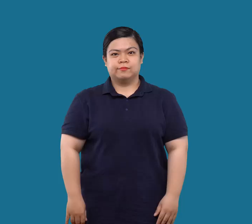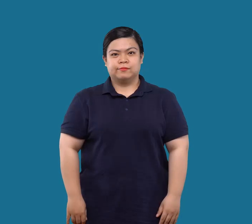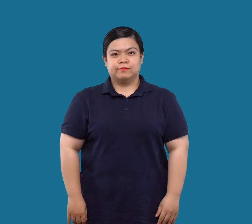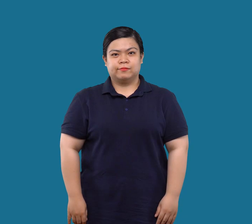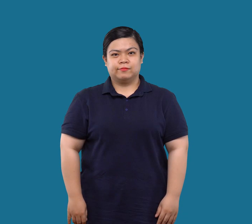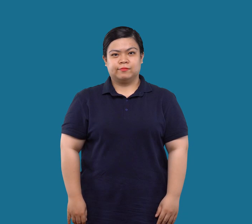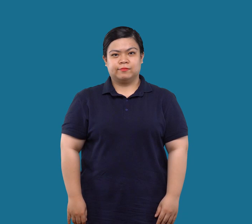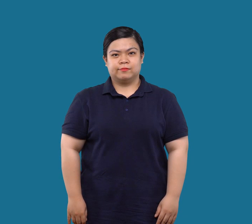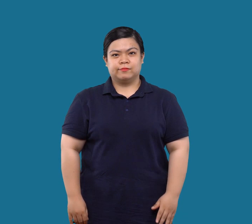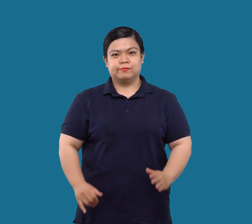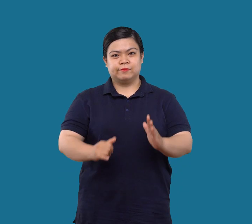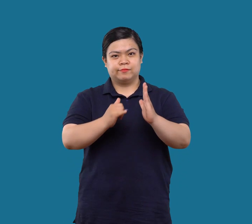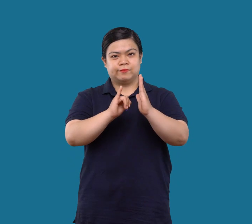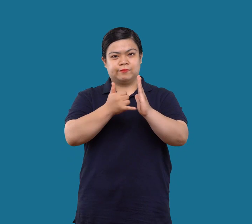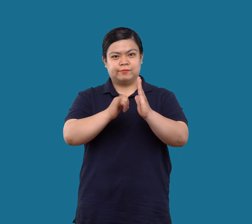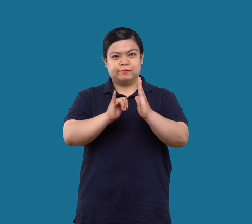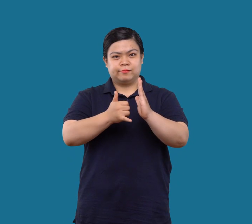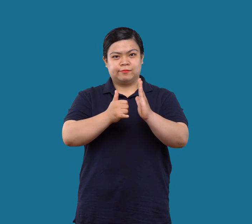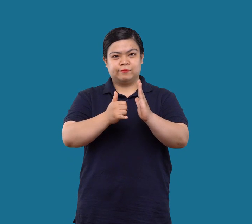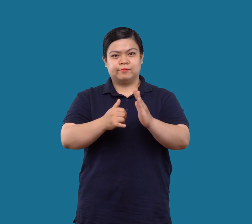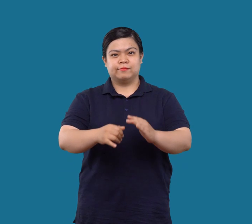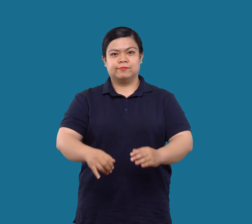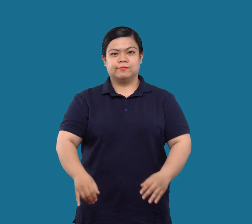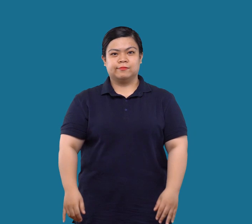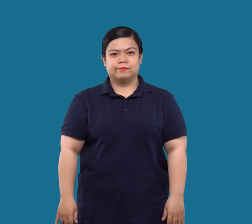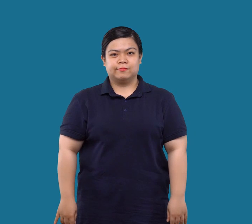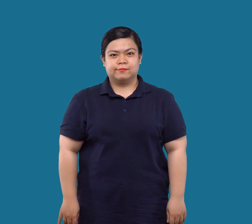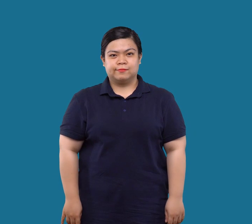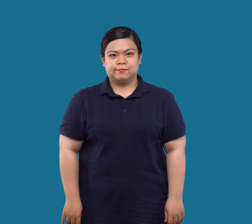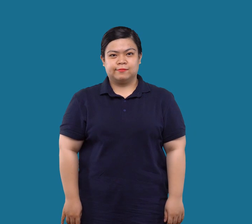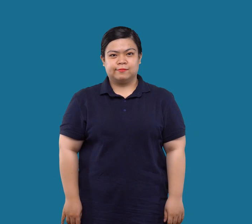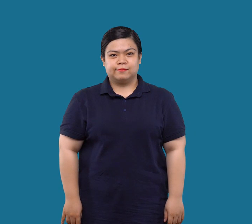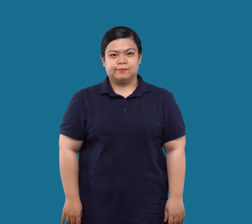tình huống